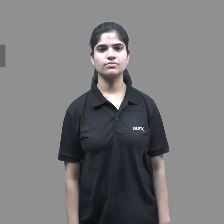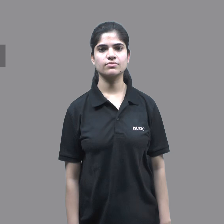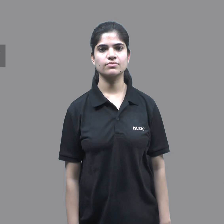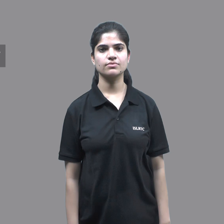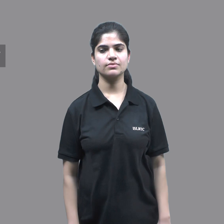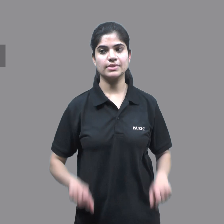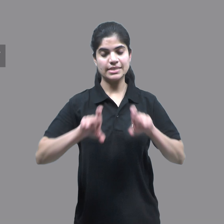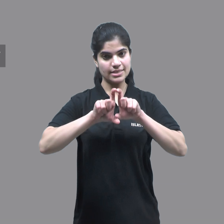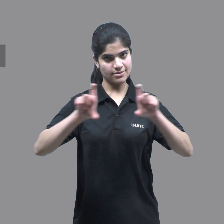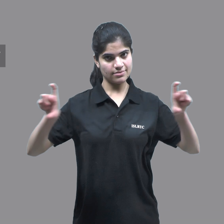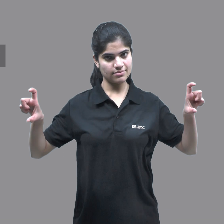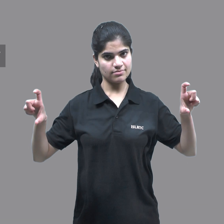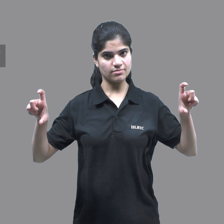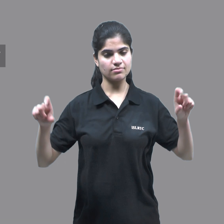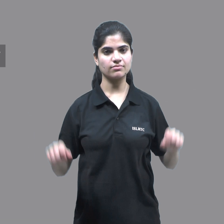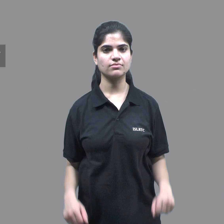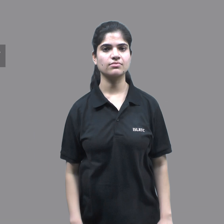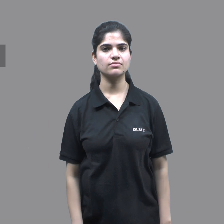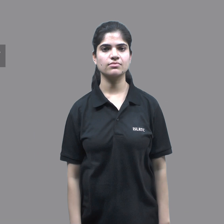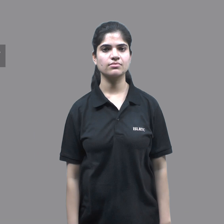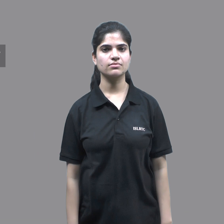Clear